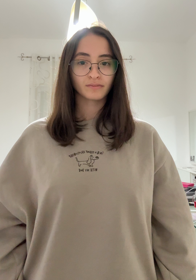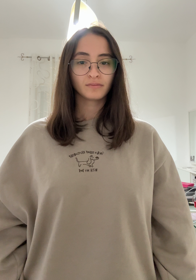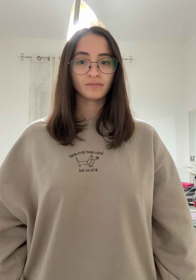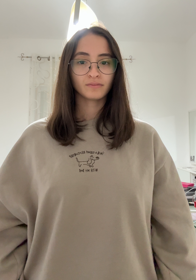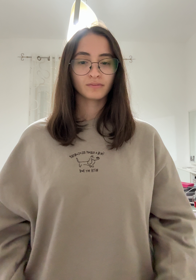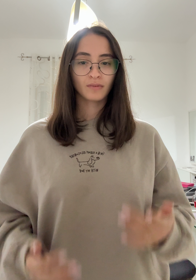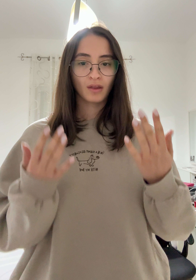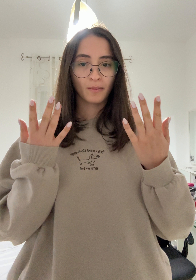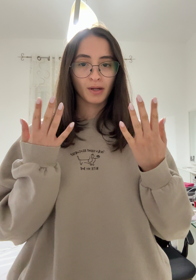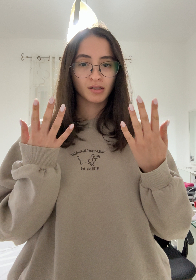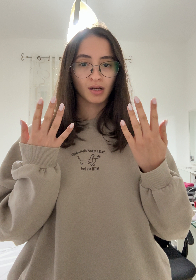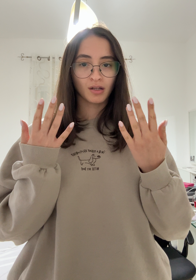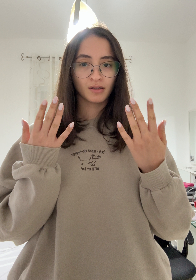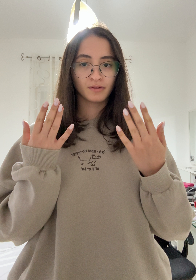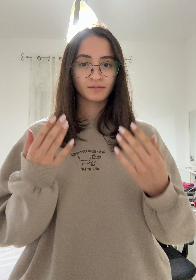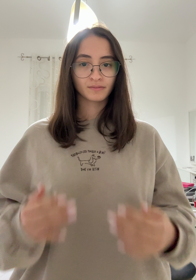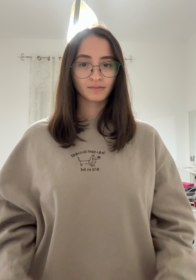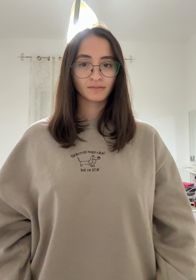מתי